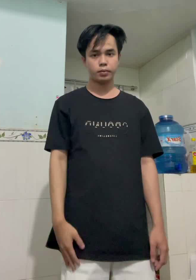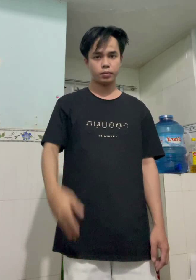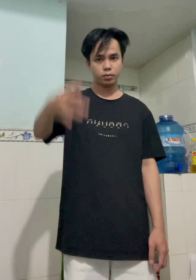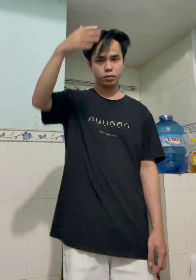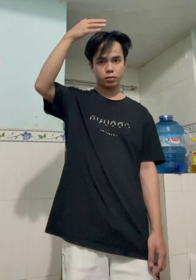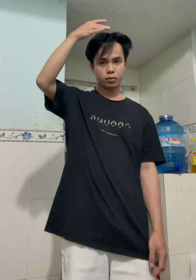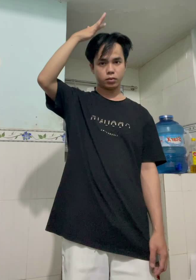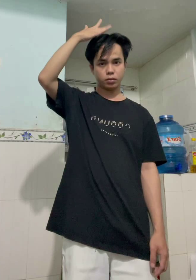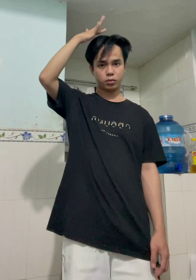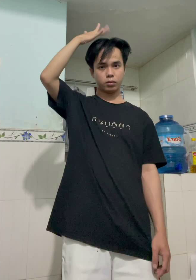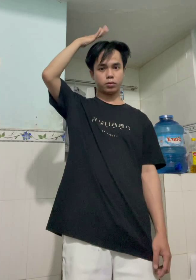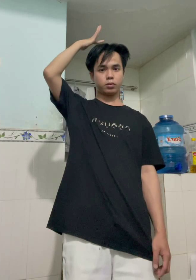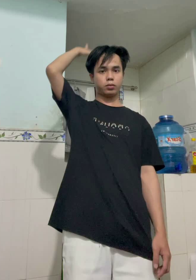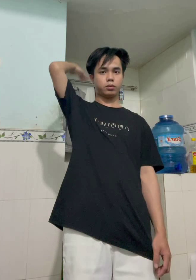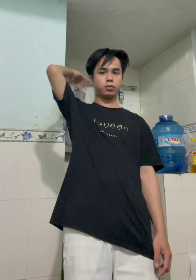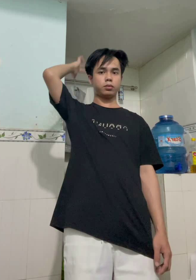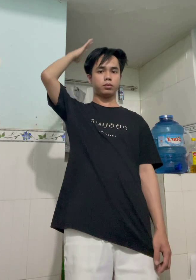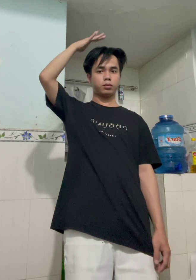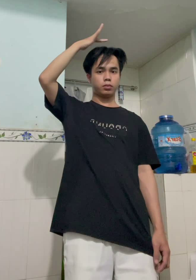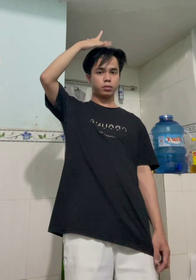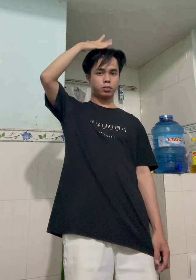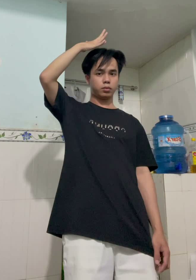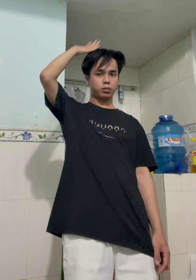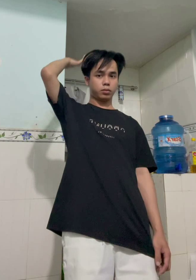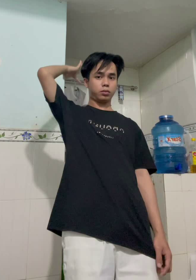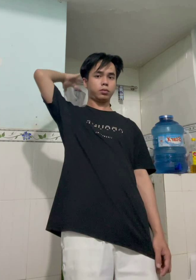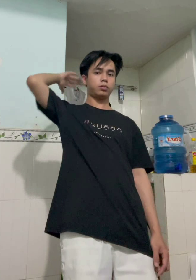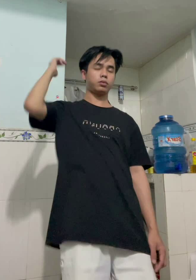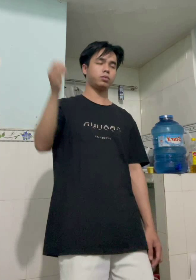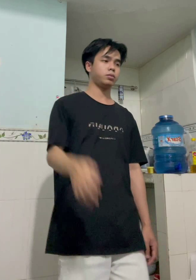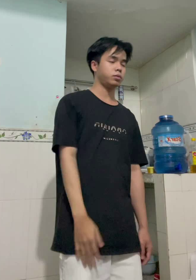vo ly